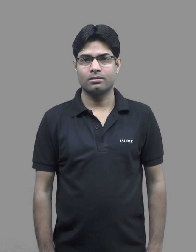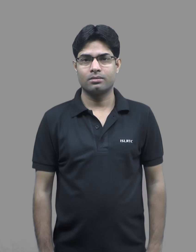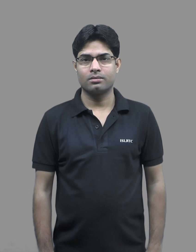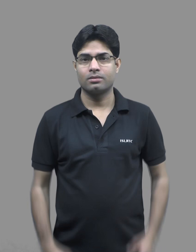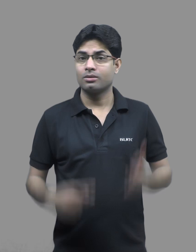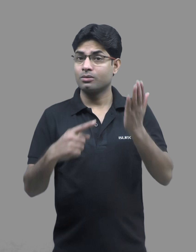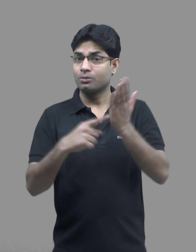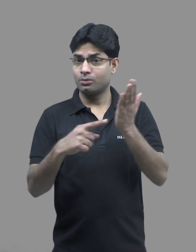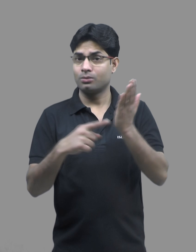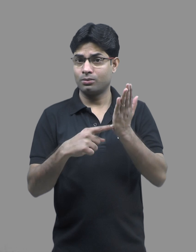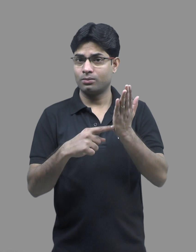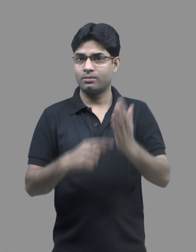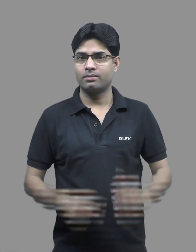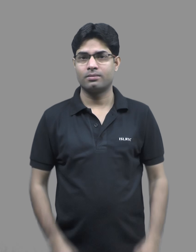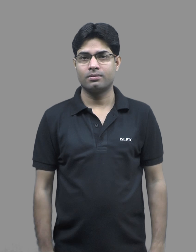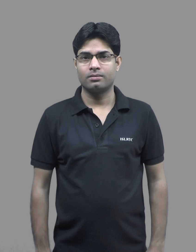Tuesday